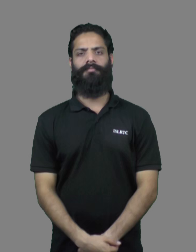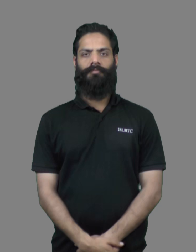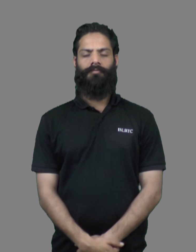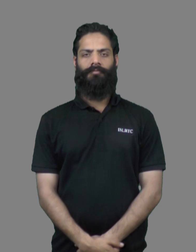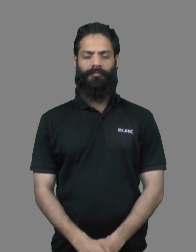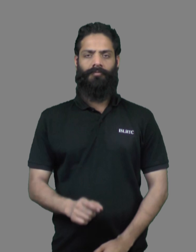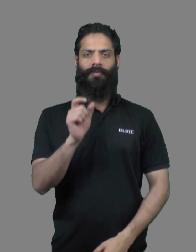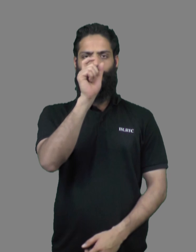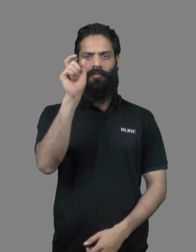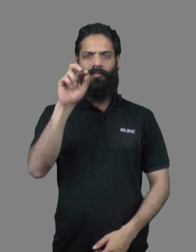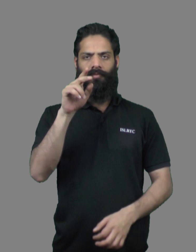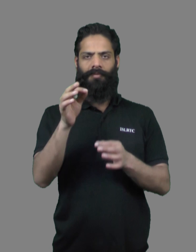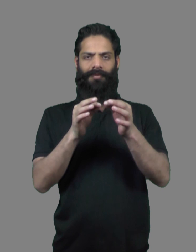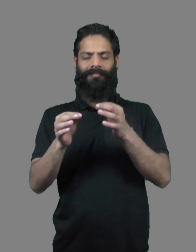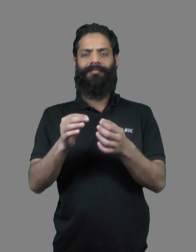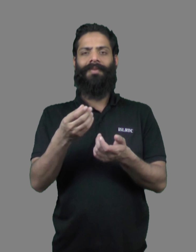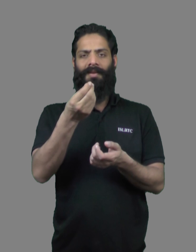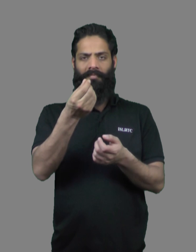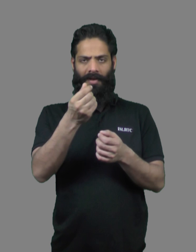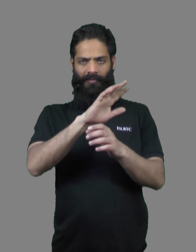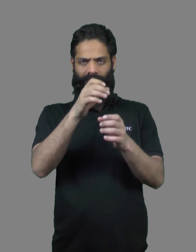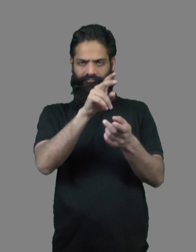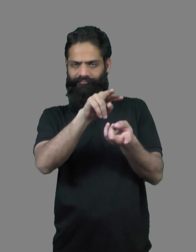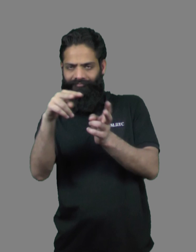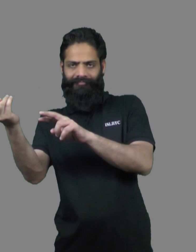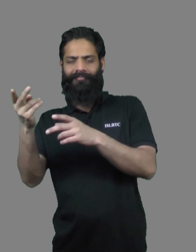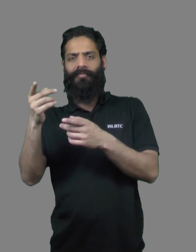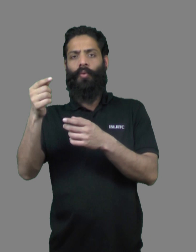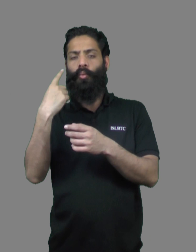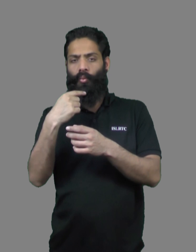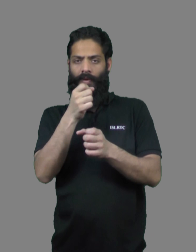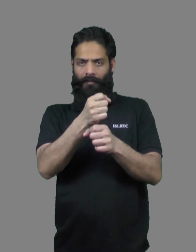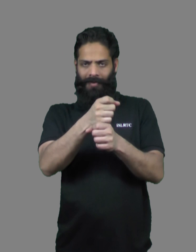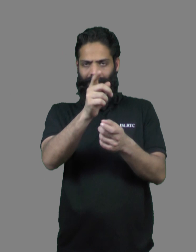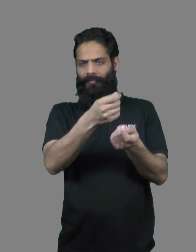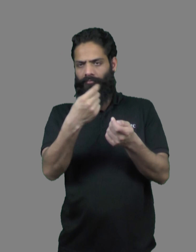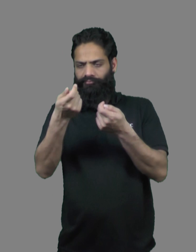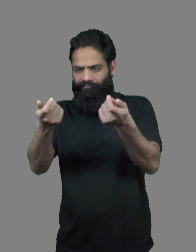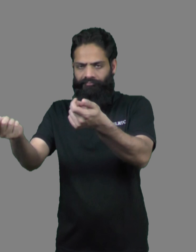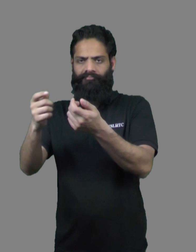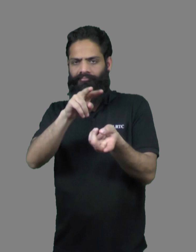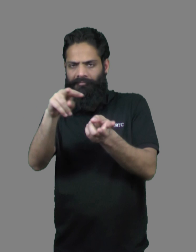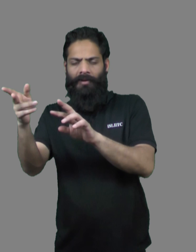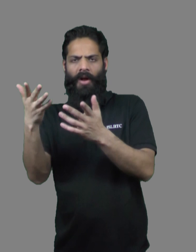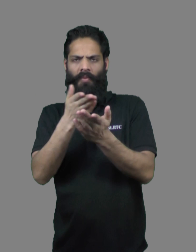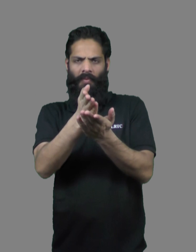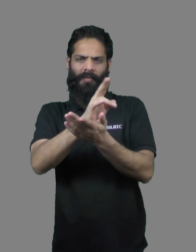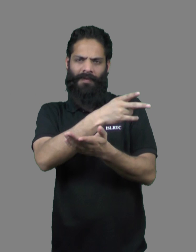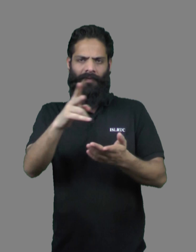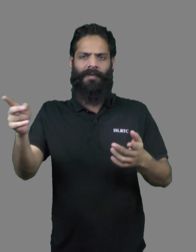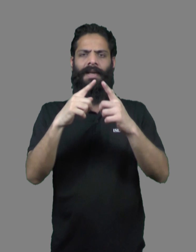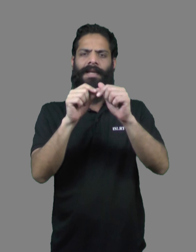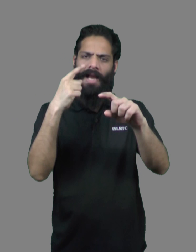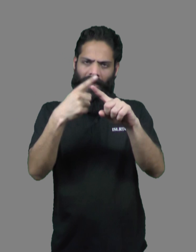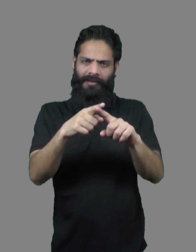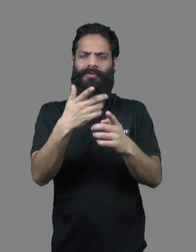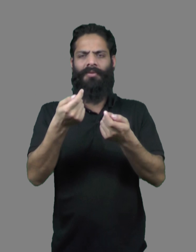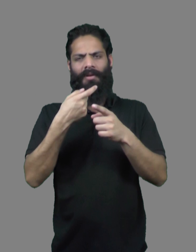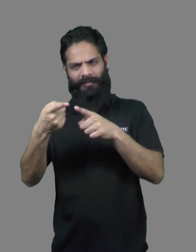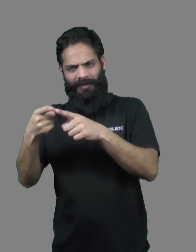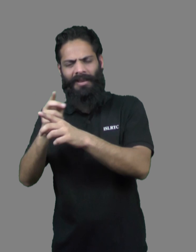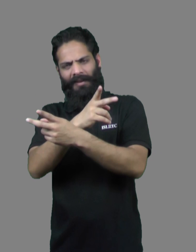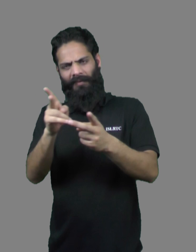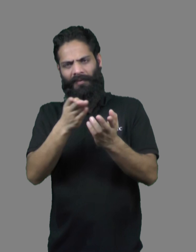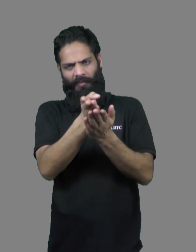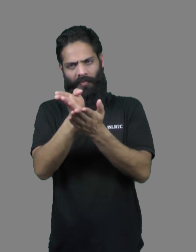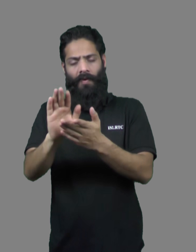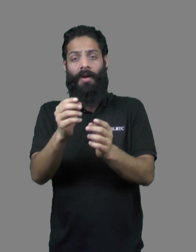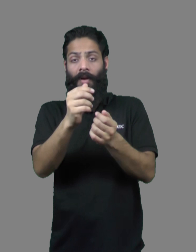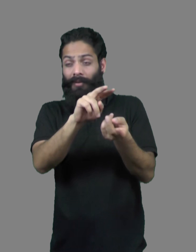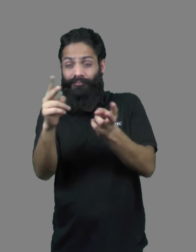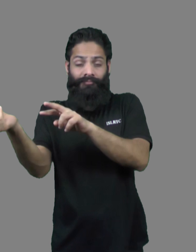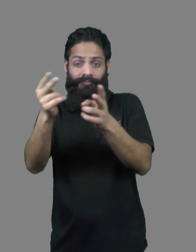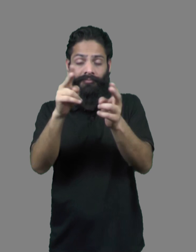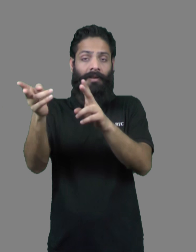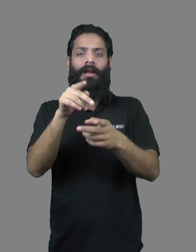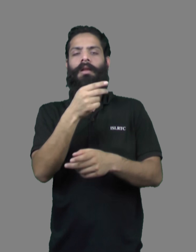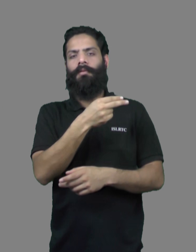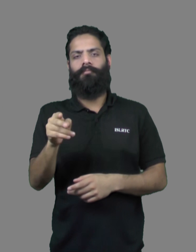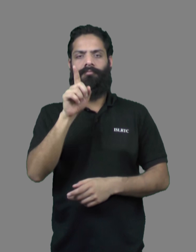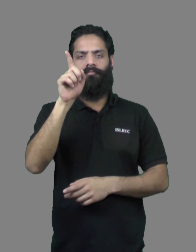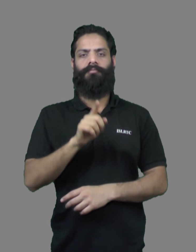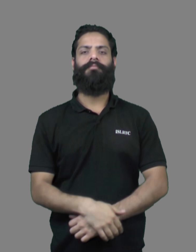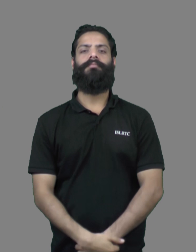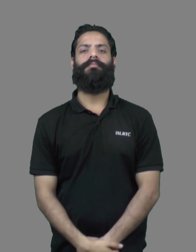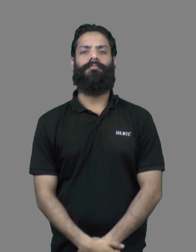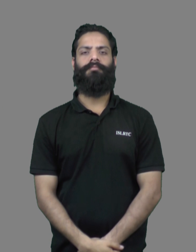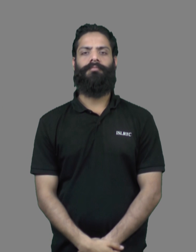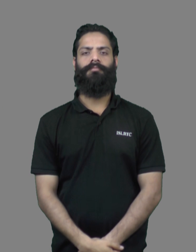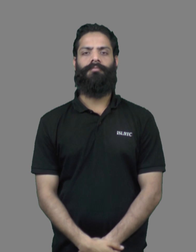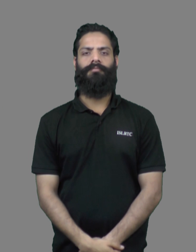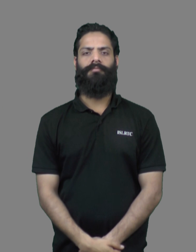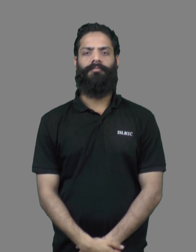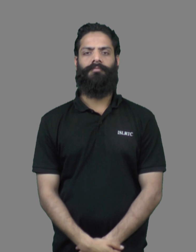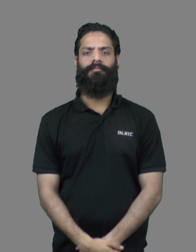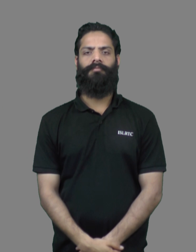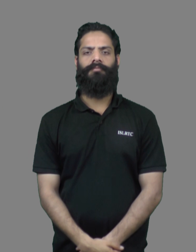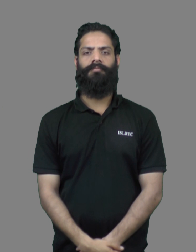Government Transfer Payments